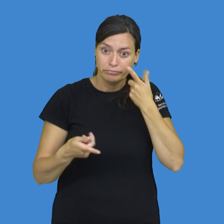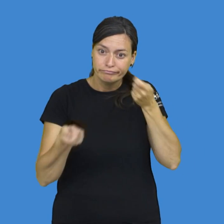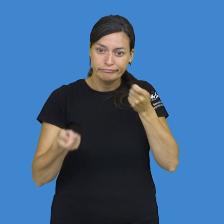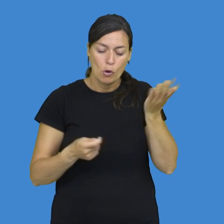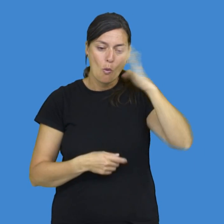control